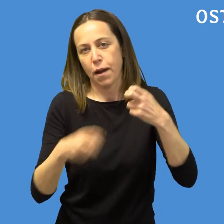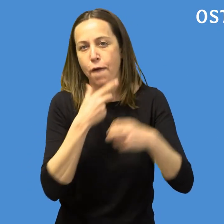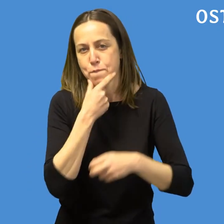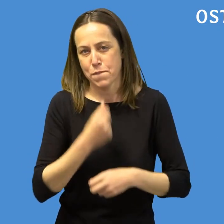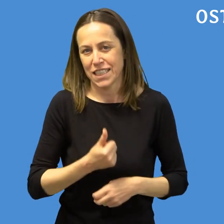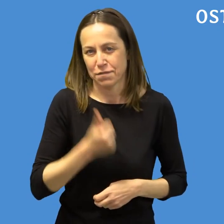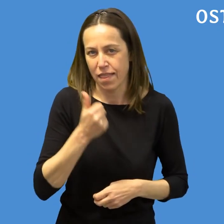fácil